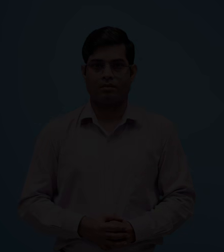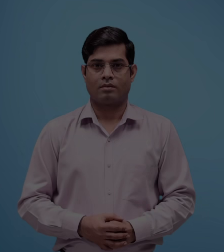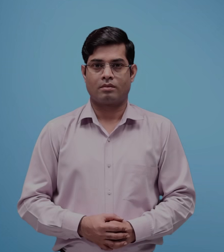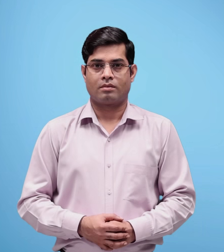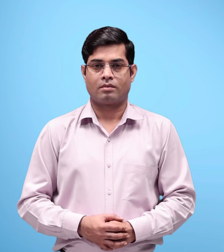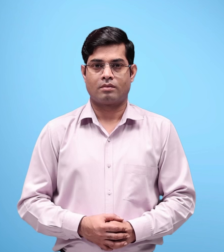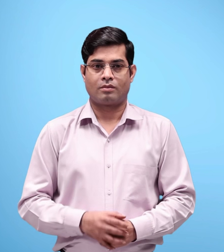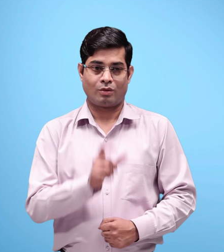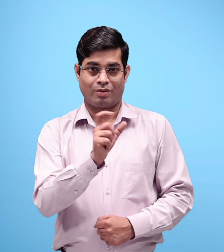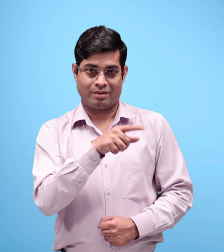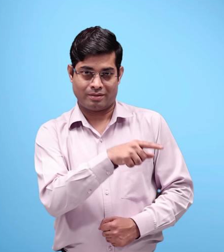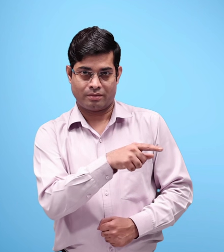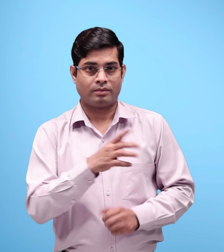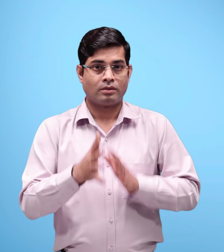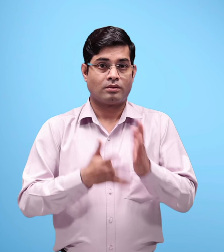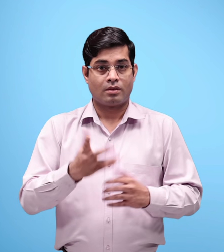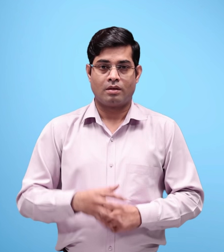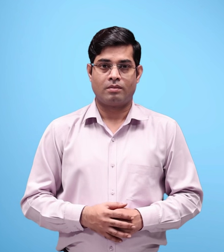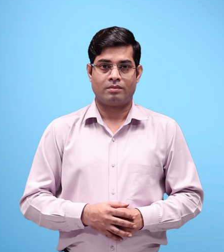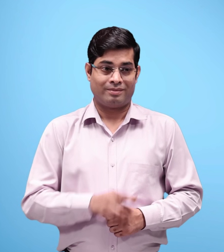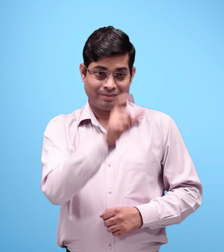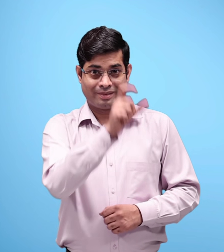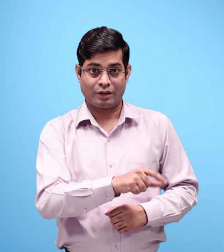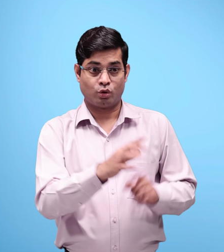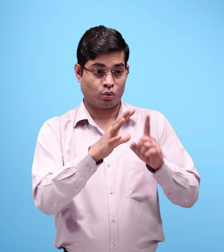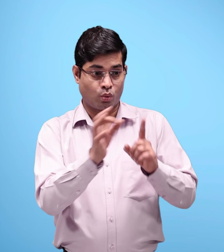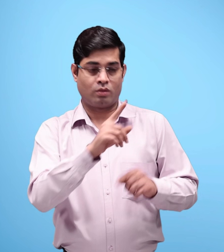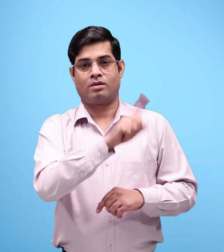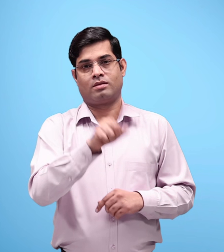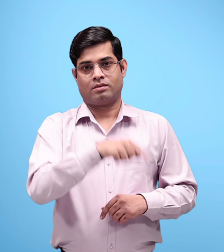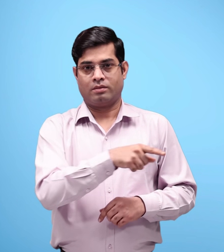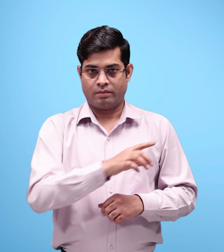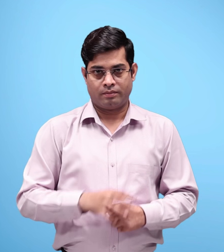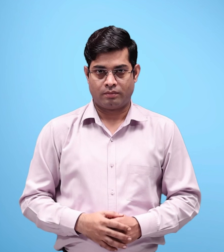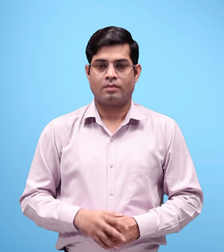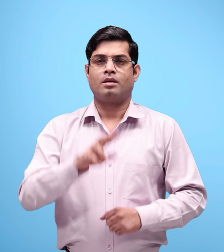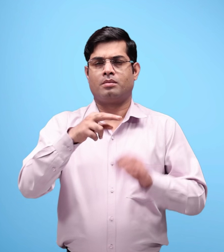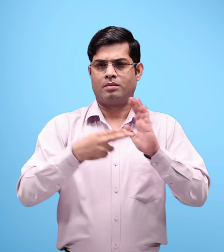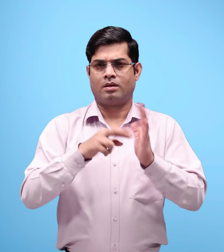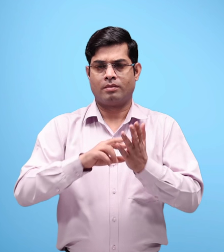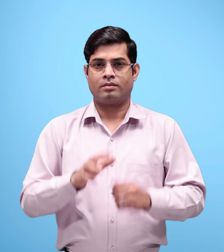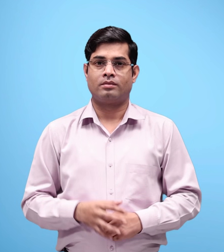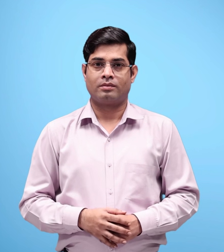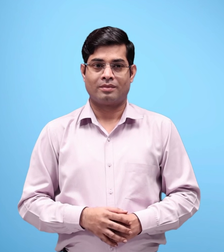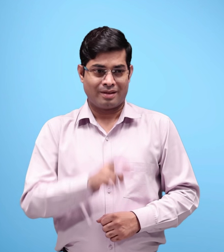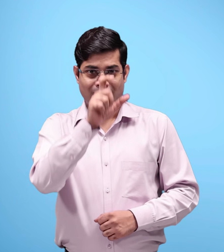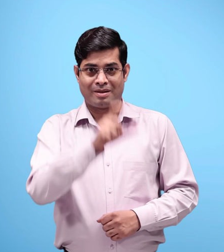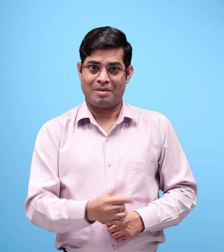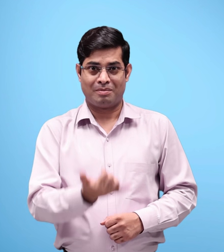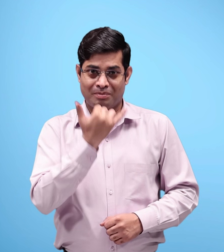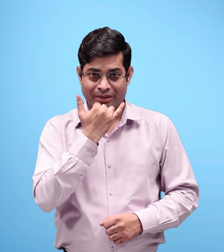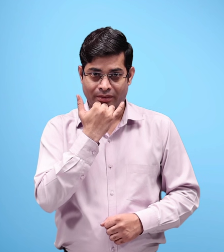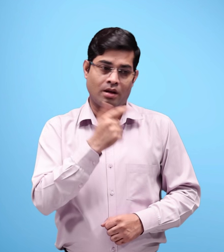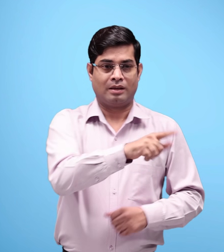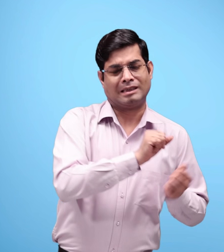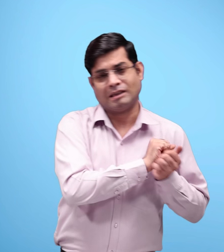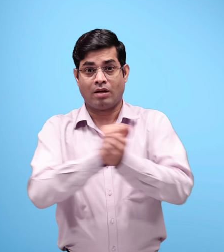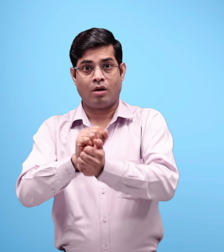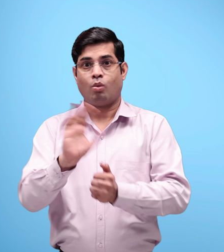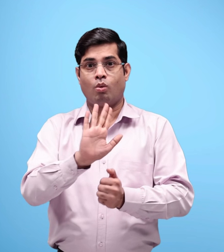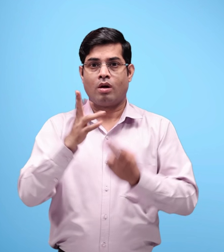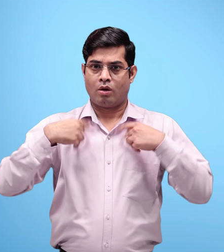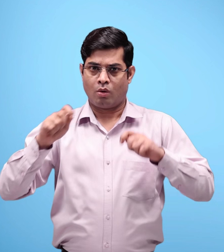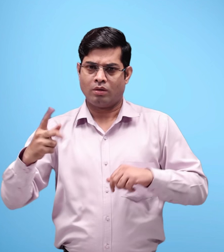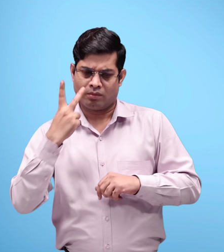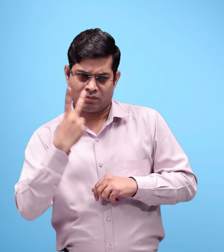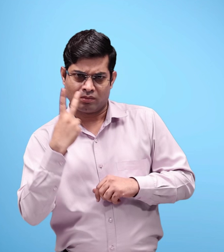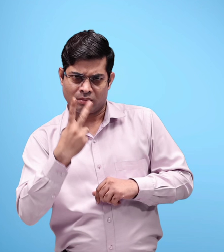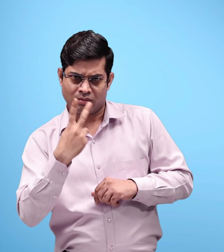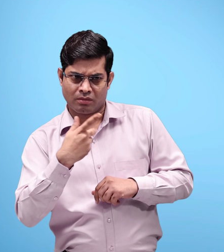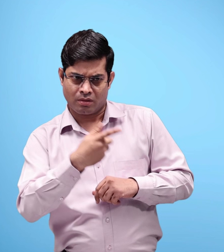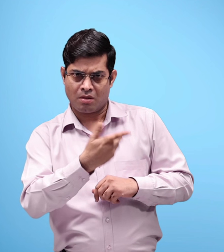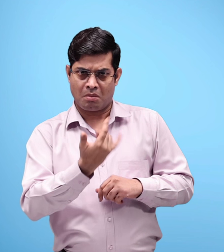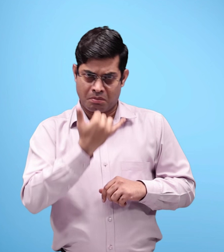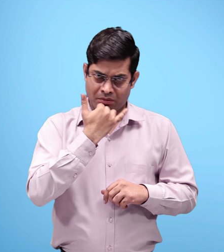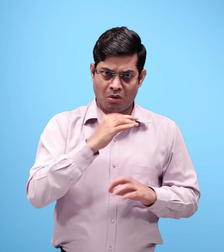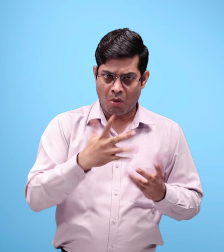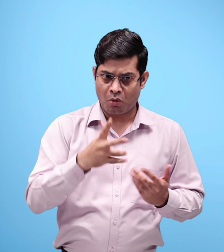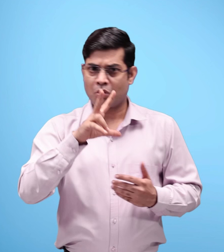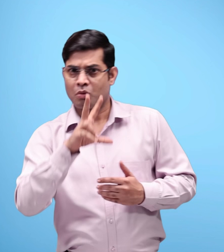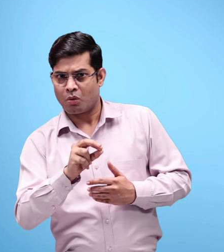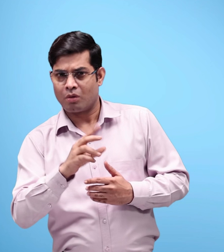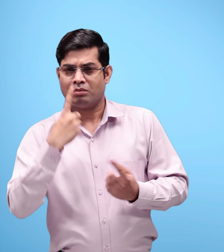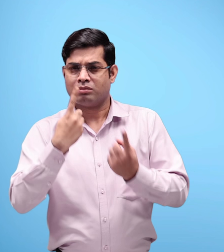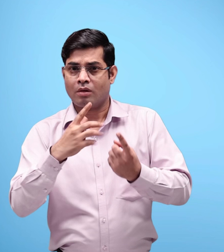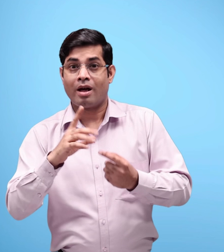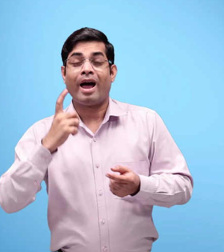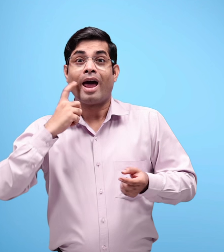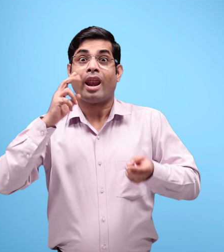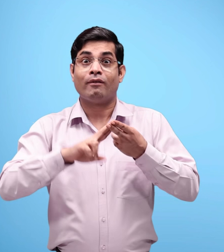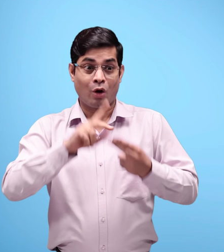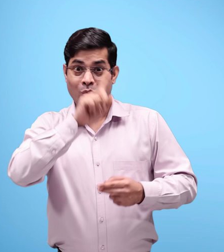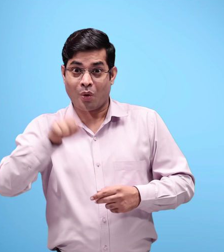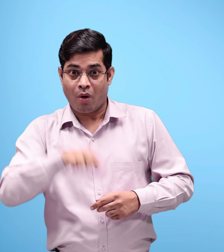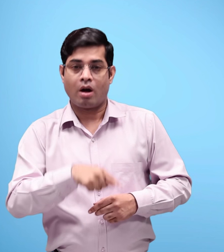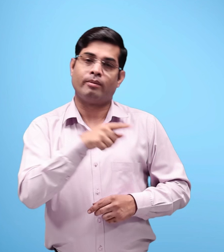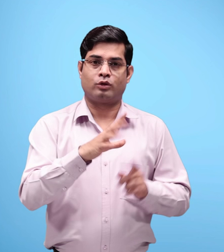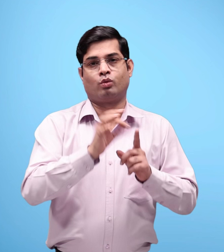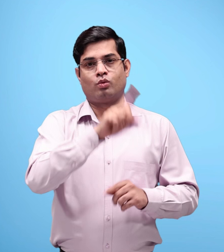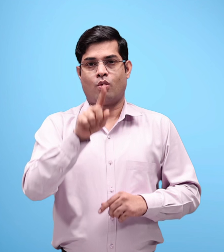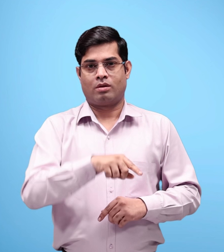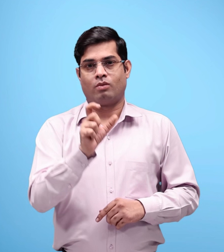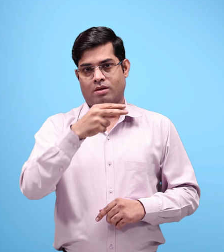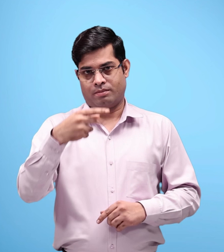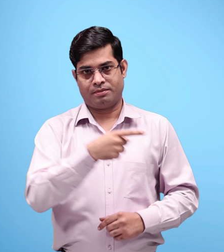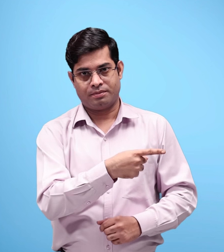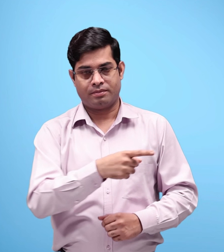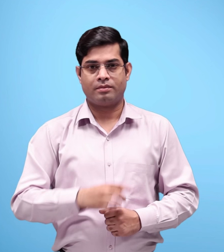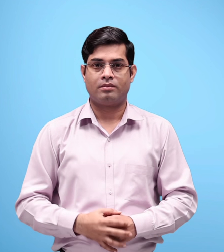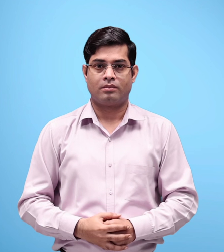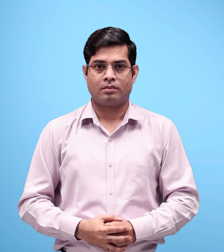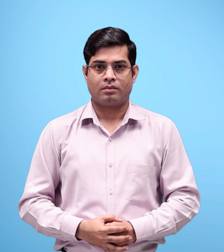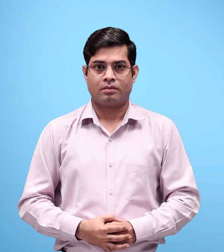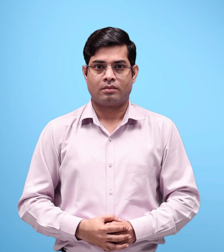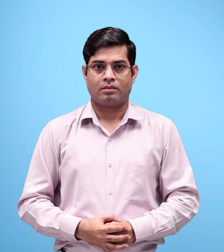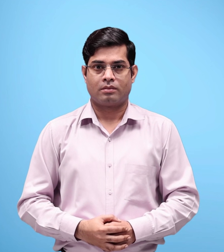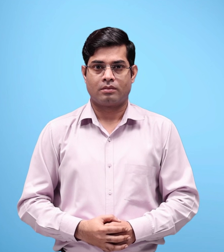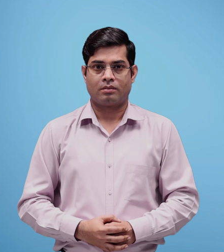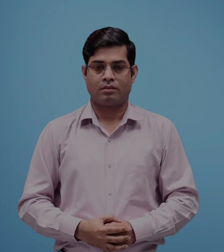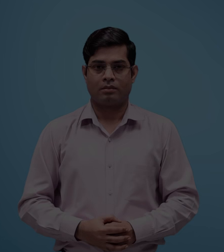Guilty This sign means guilty It refers to when a person has committed a crime After a person is arrested, it is a court of law that decides whether the accused person is guilty or not